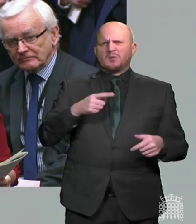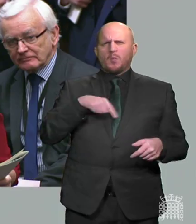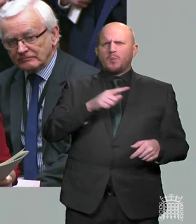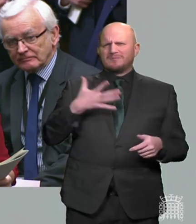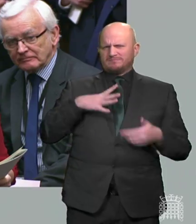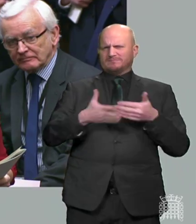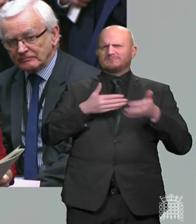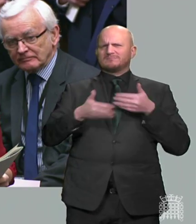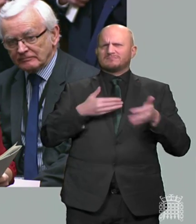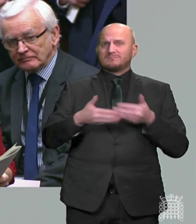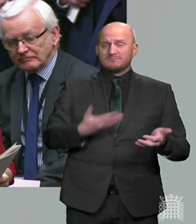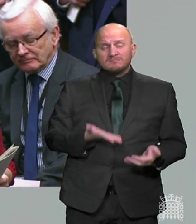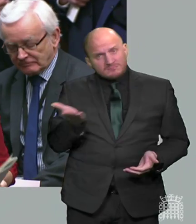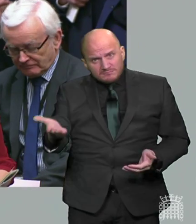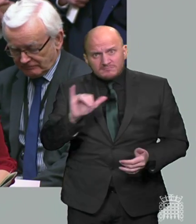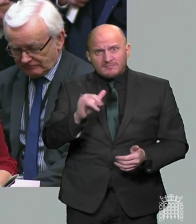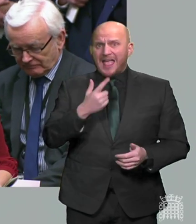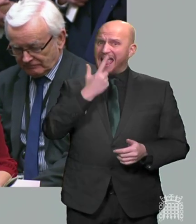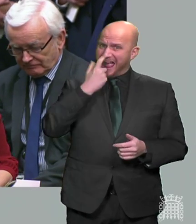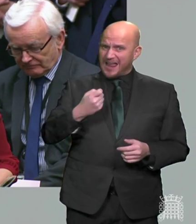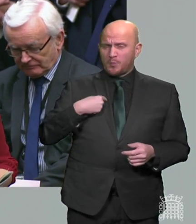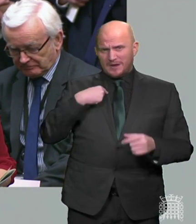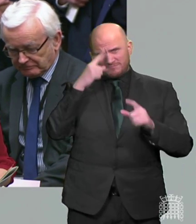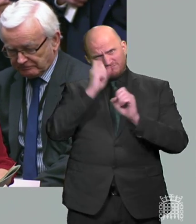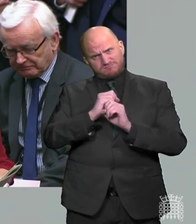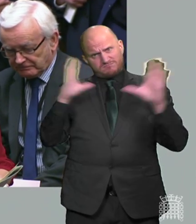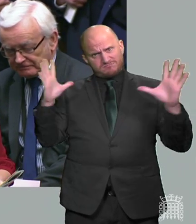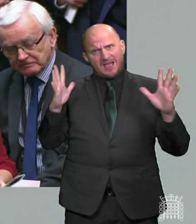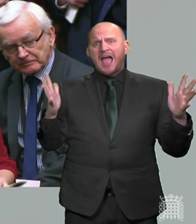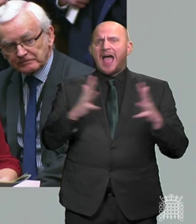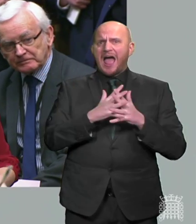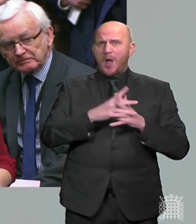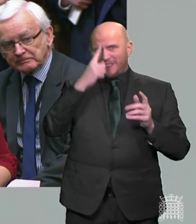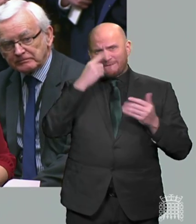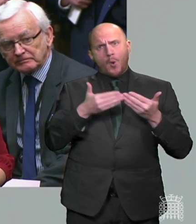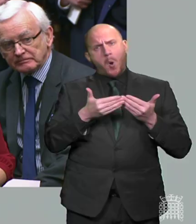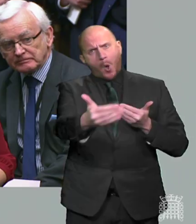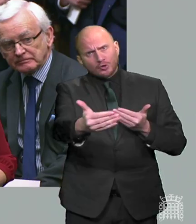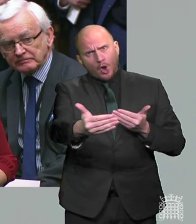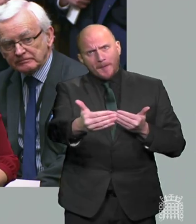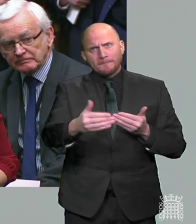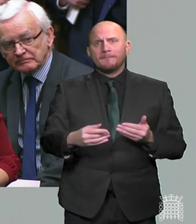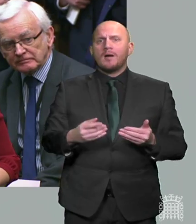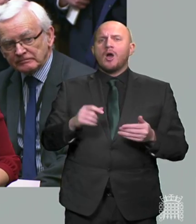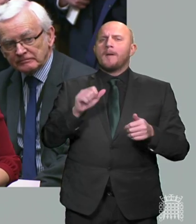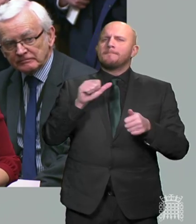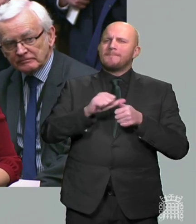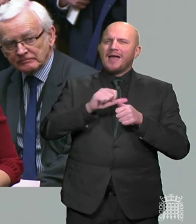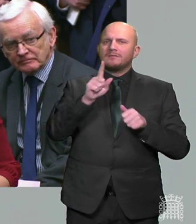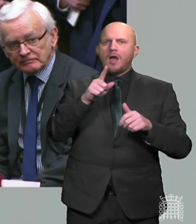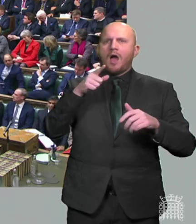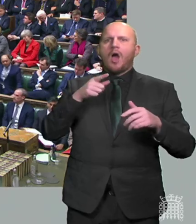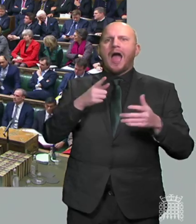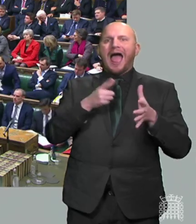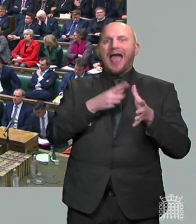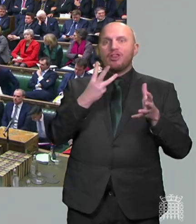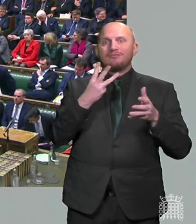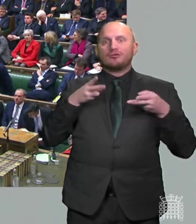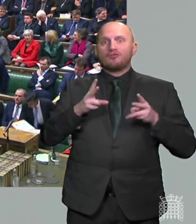Does my right honourable Friend agree with me that it is time to think big, it is time to think long term and it is time to tunnel the A3 under Guildford?